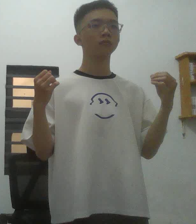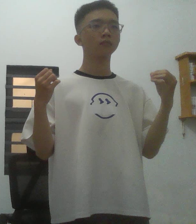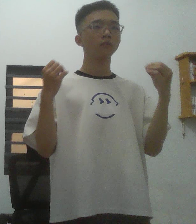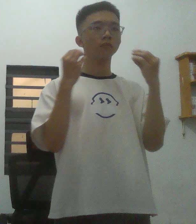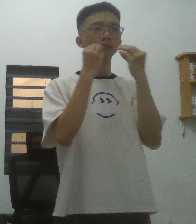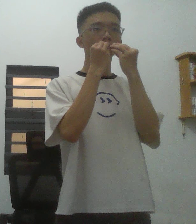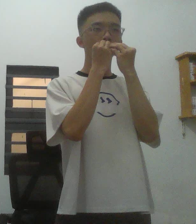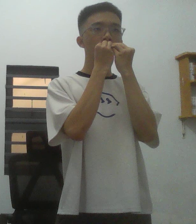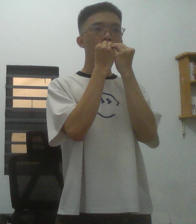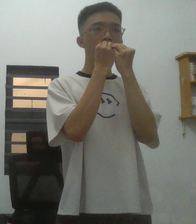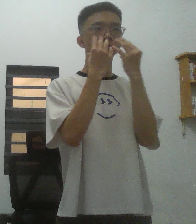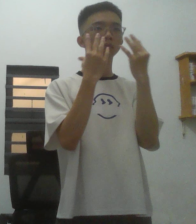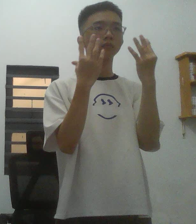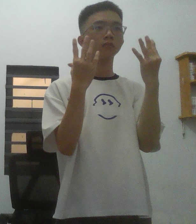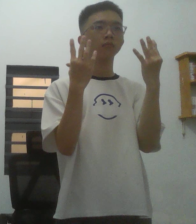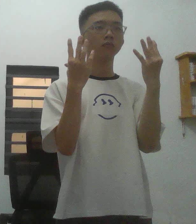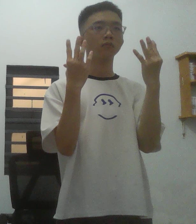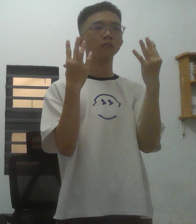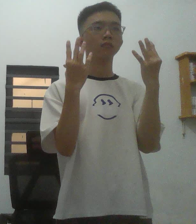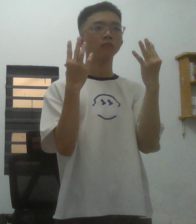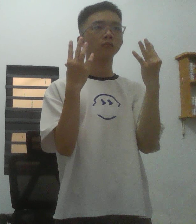cam on